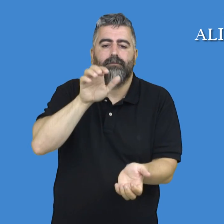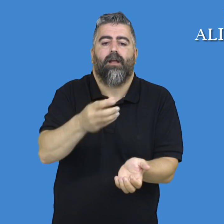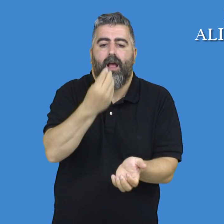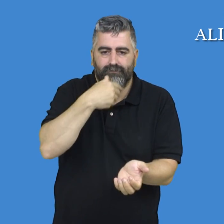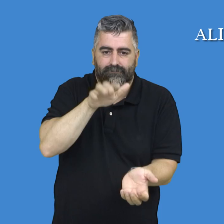comer